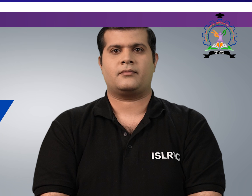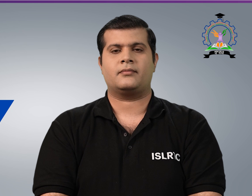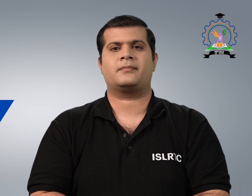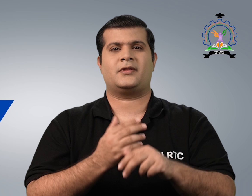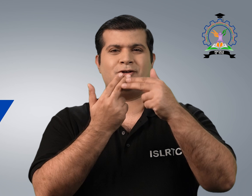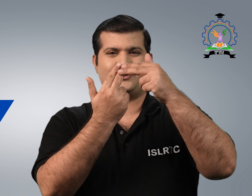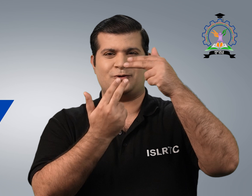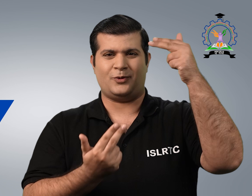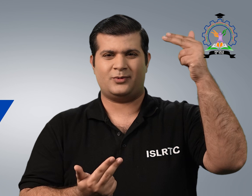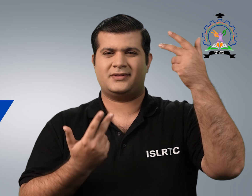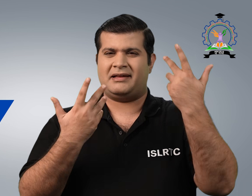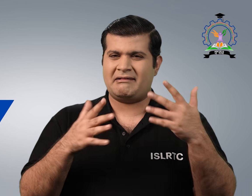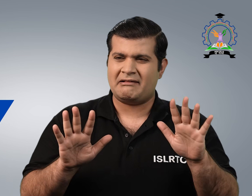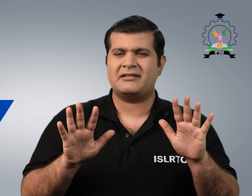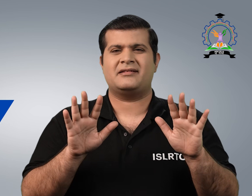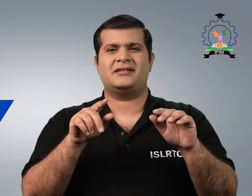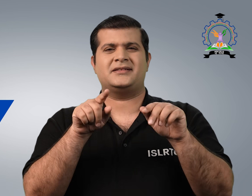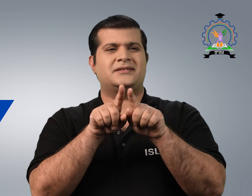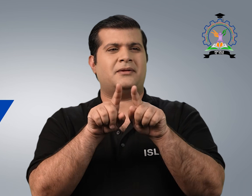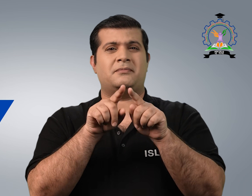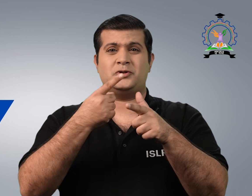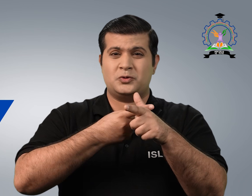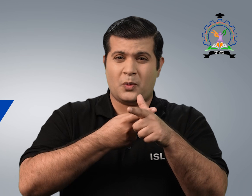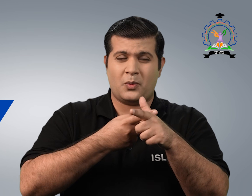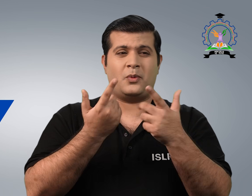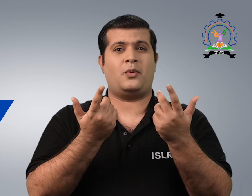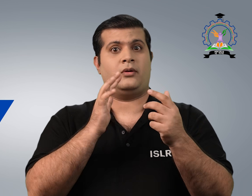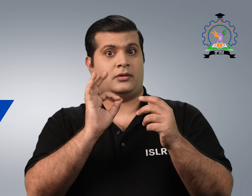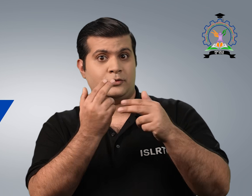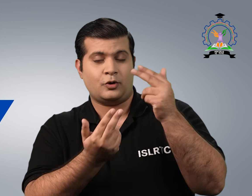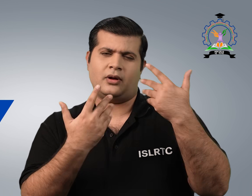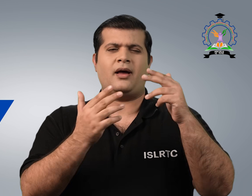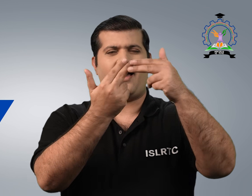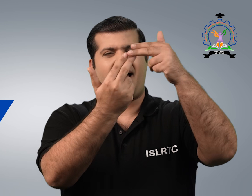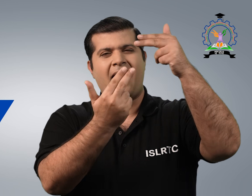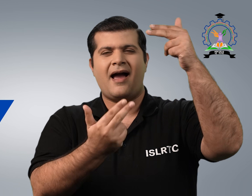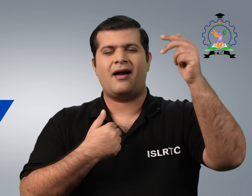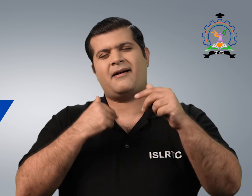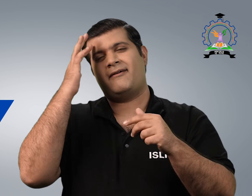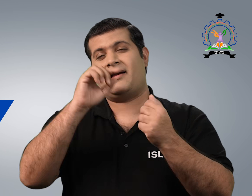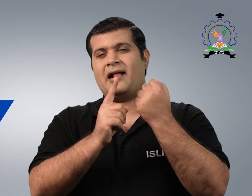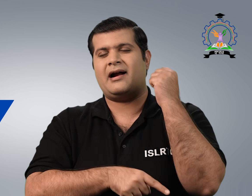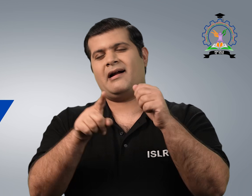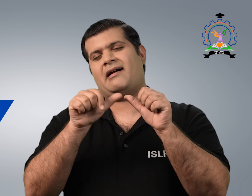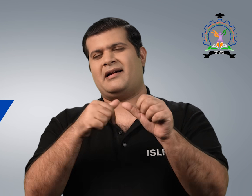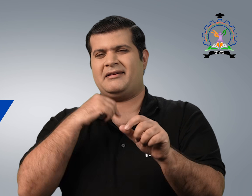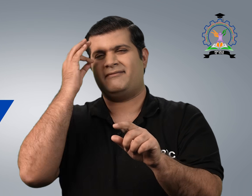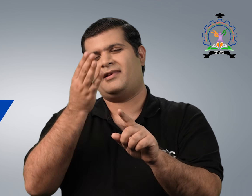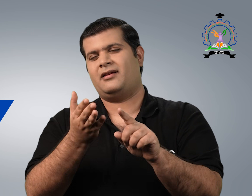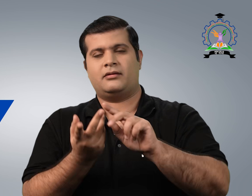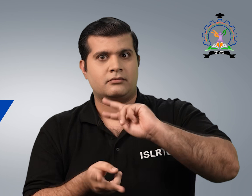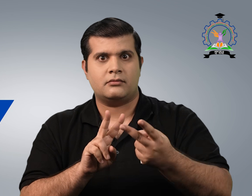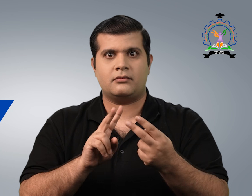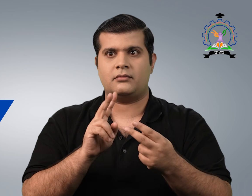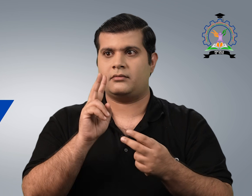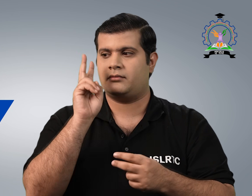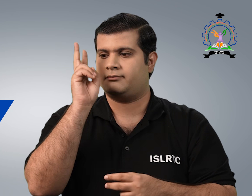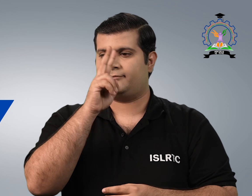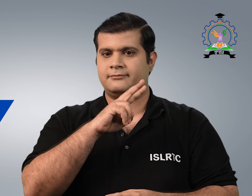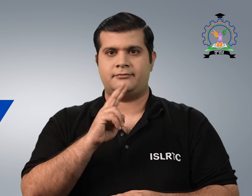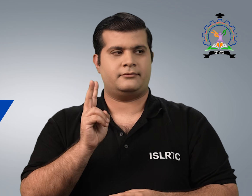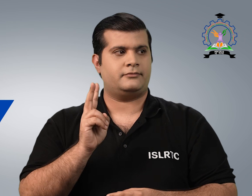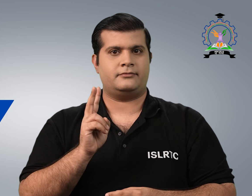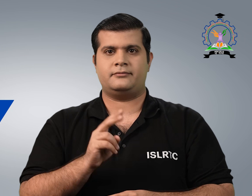A punchline is the unexpected twist in a joke or story that provides a surprise, defying expectations.